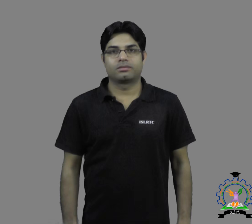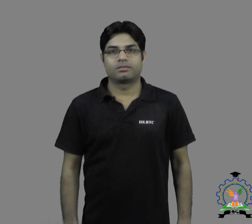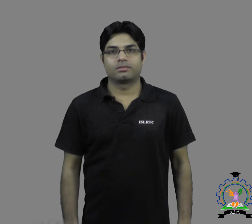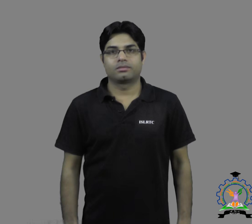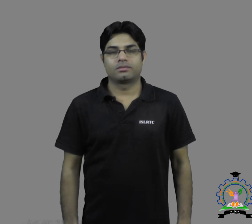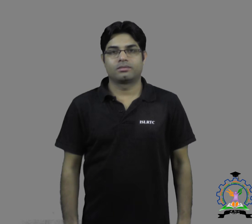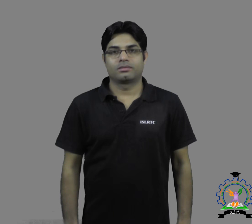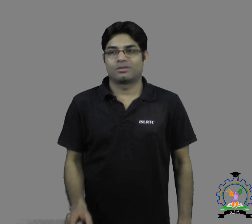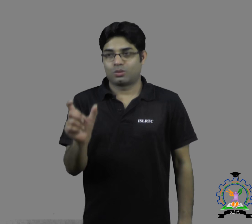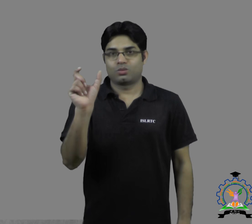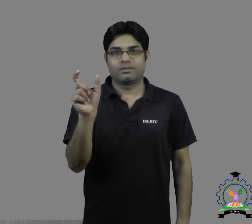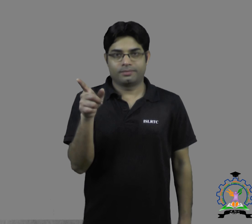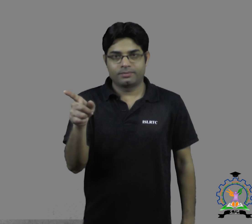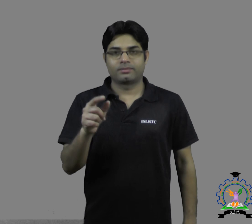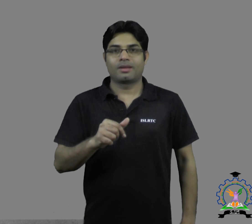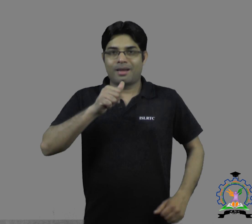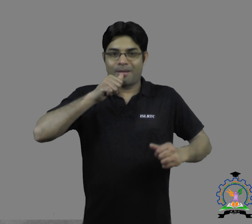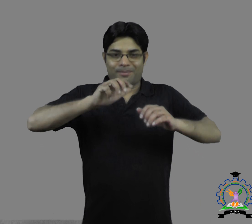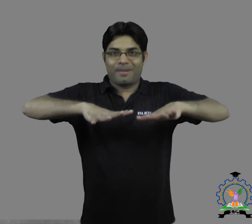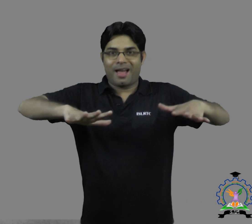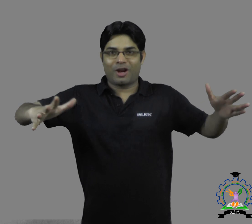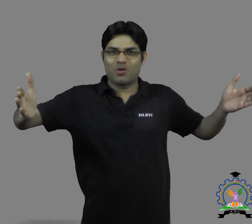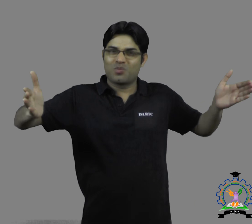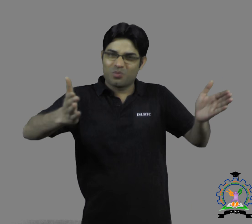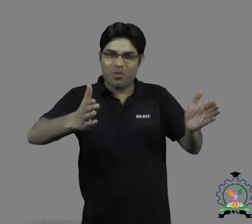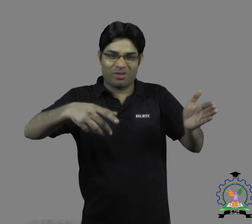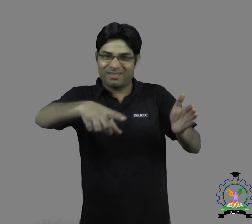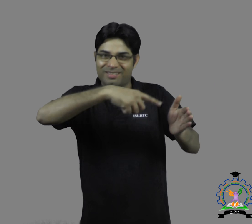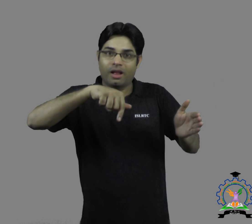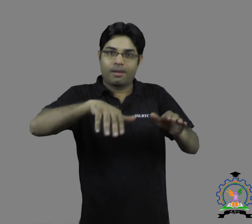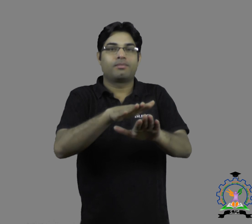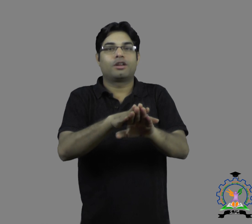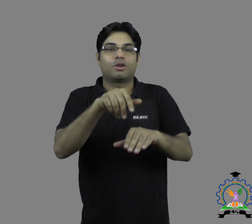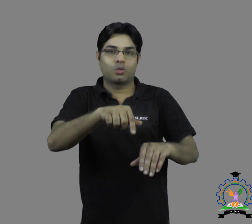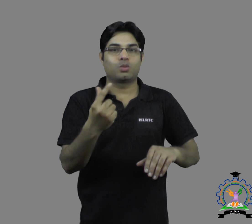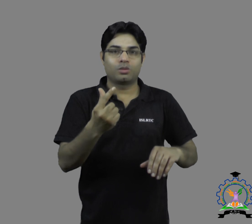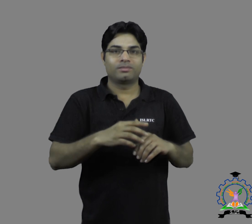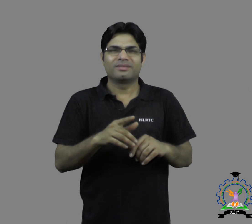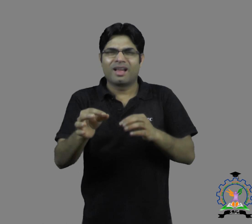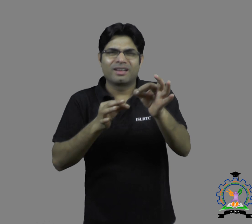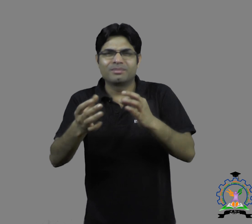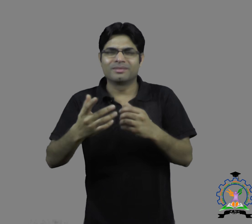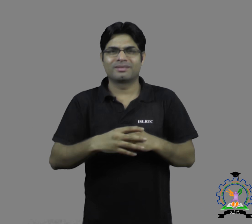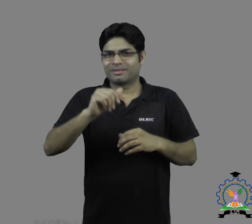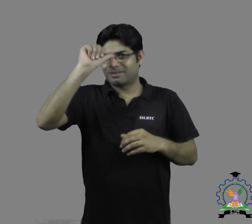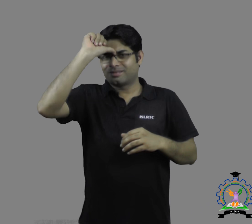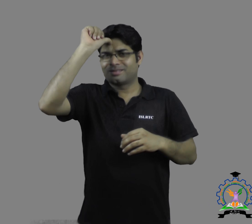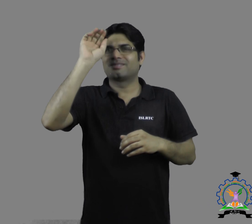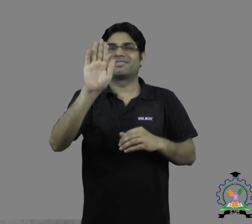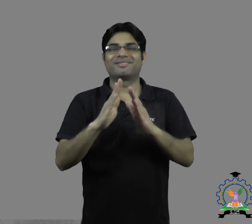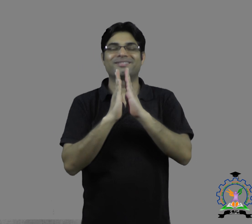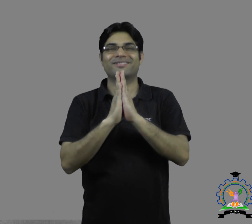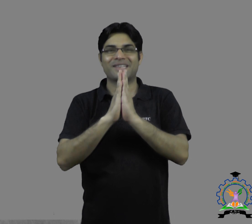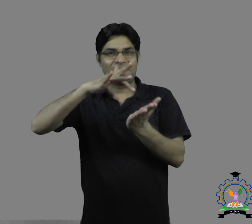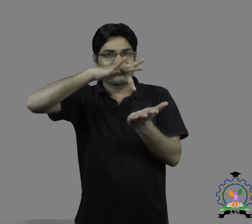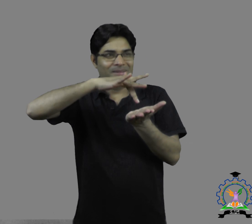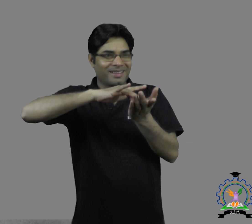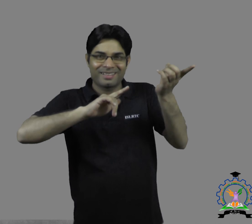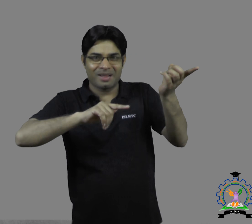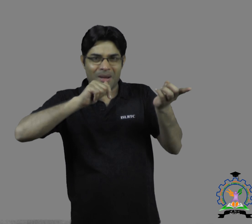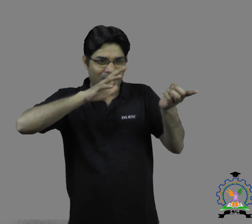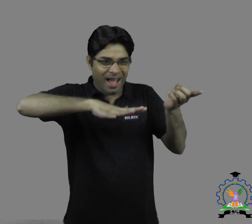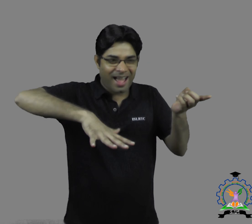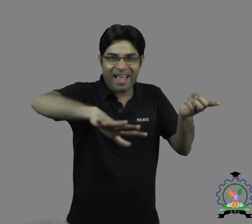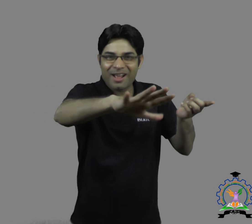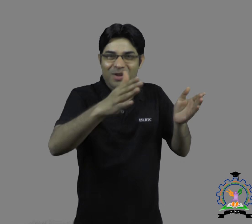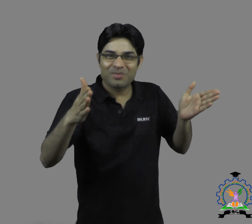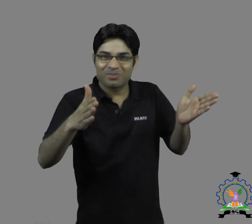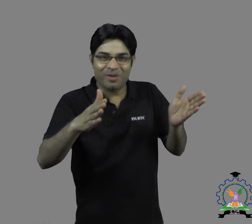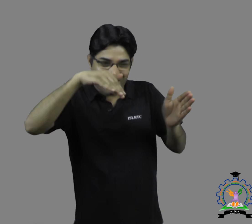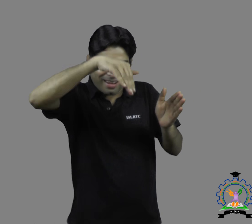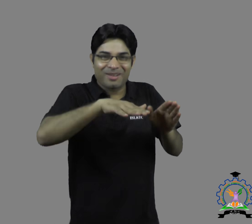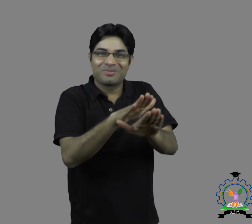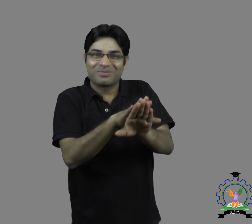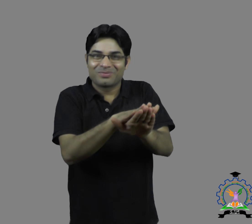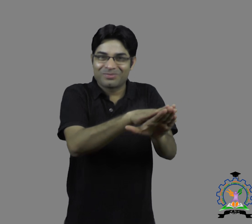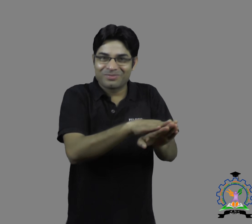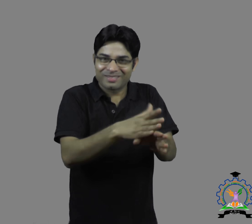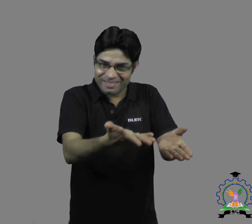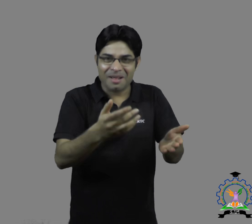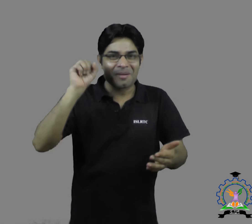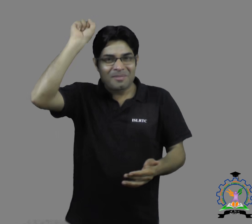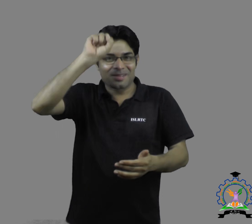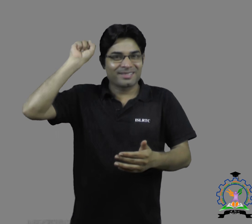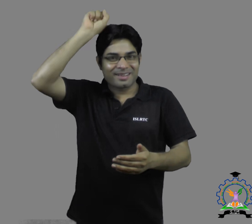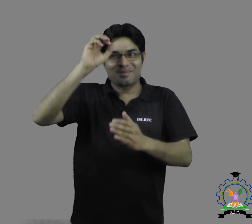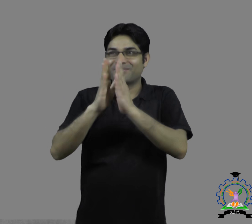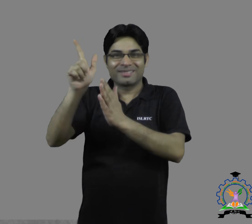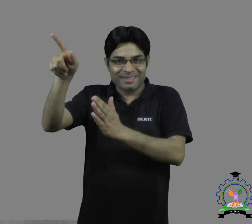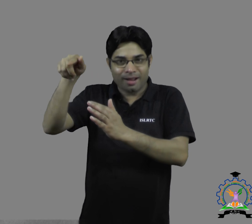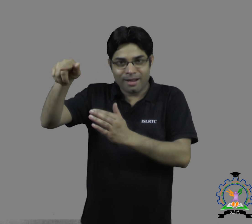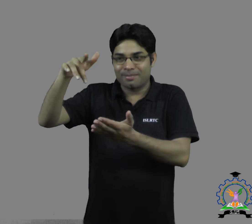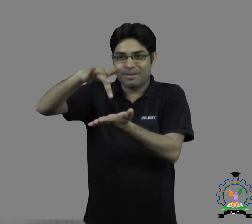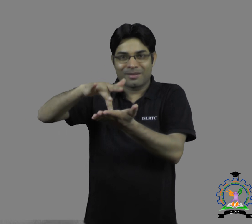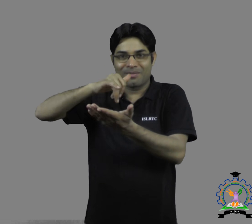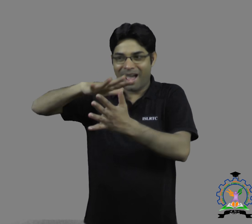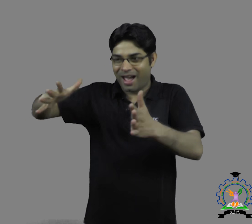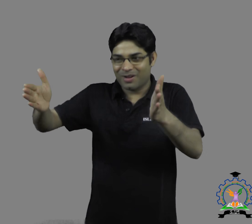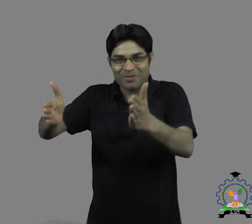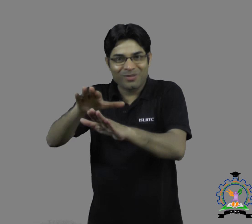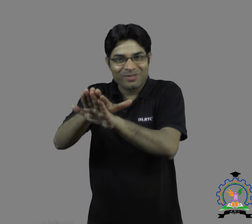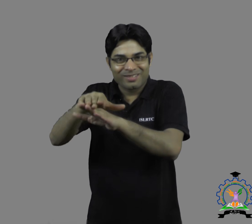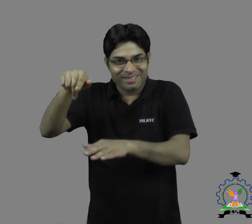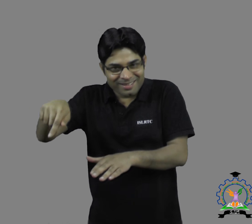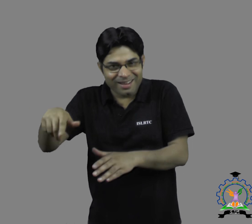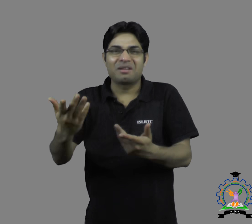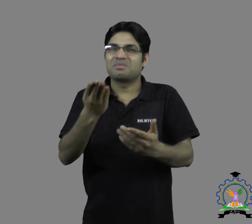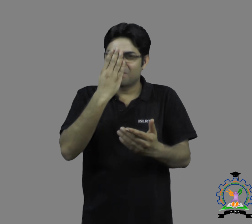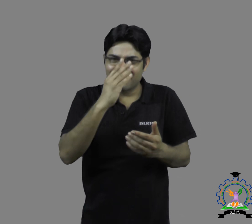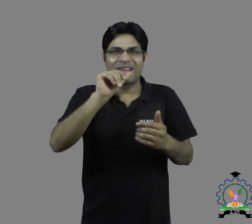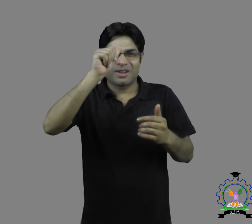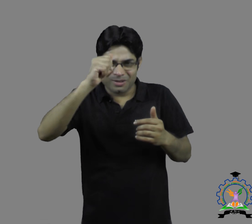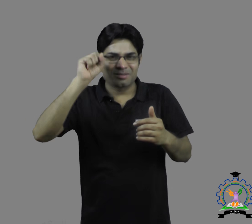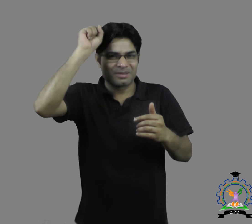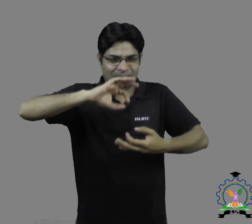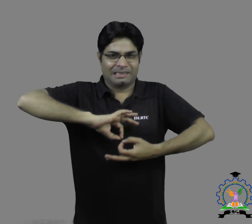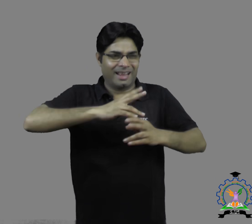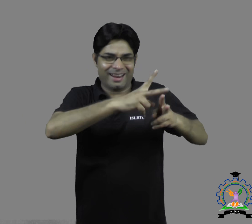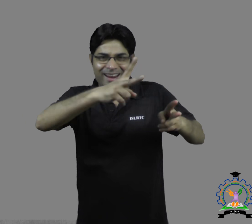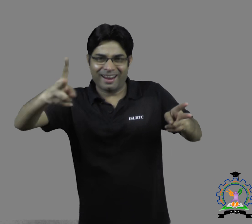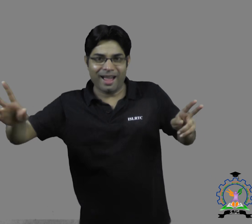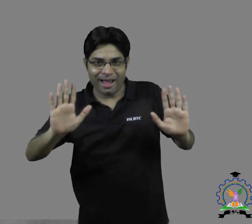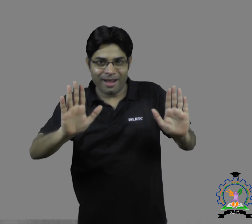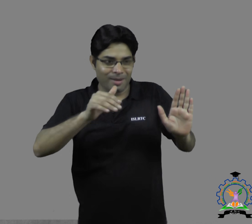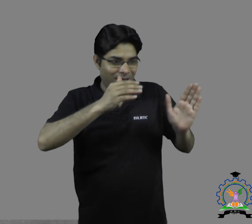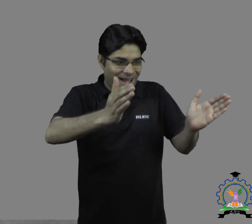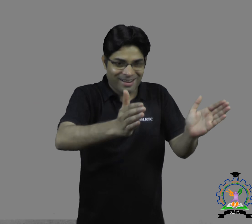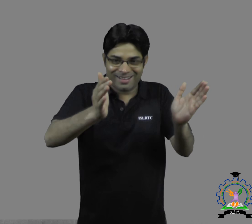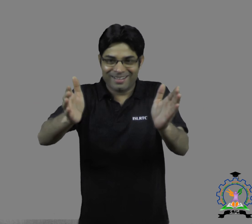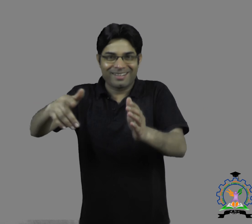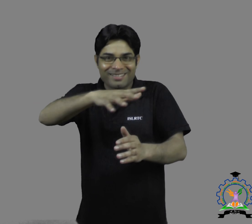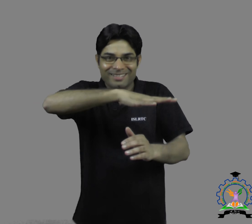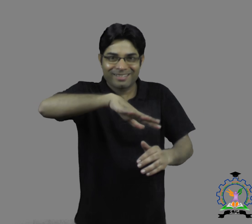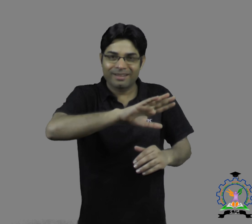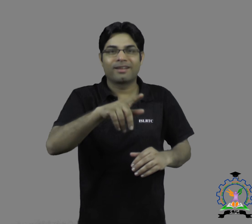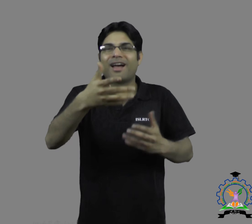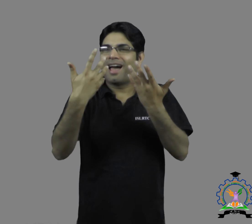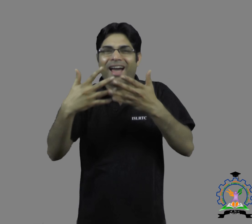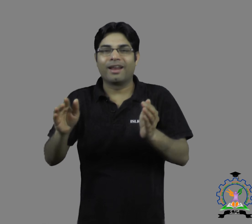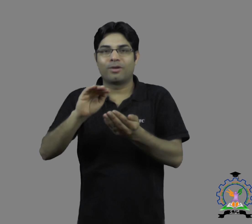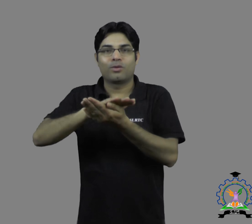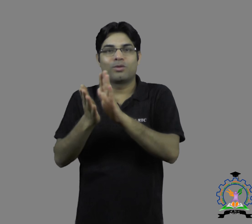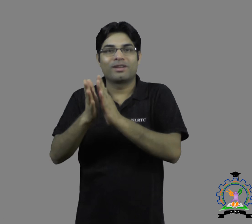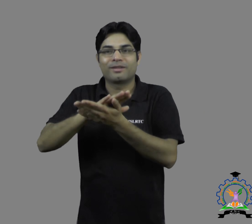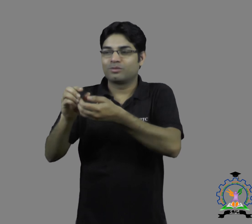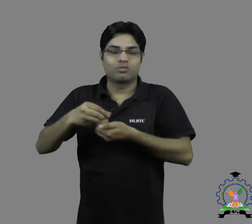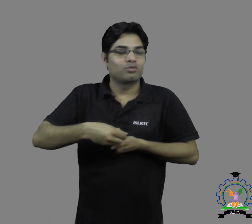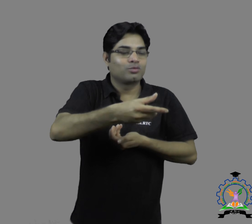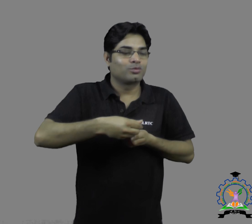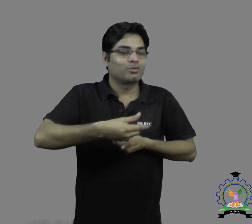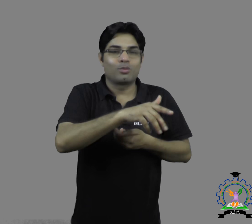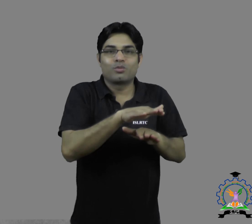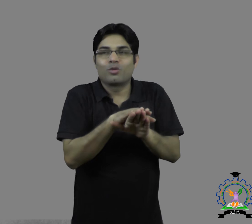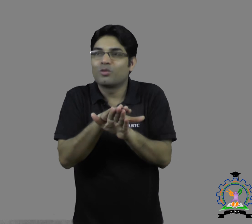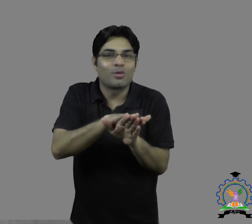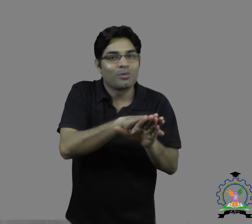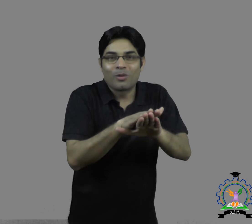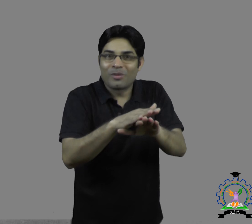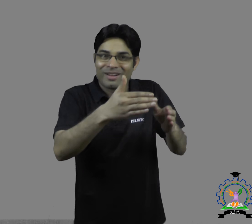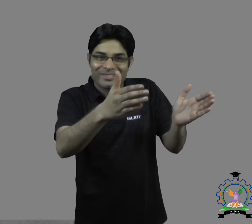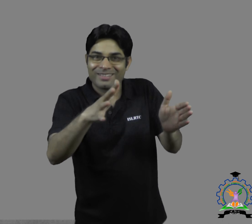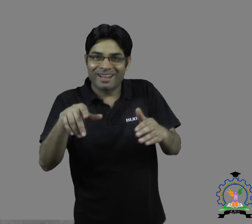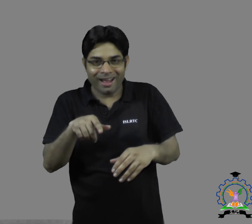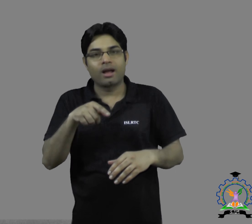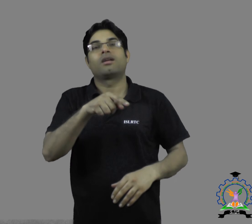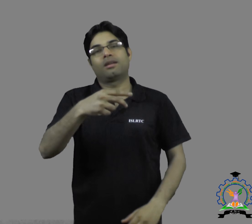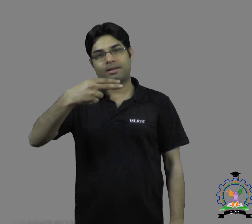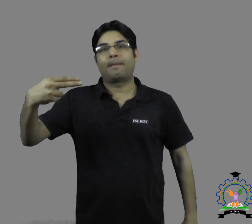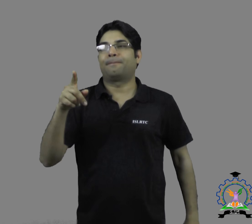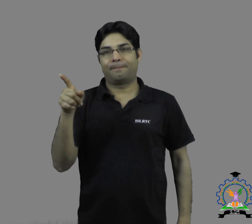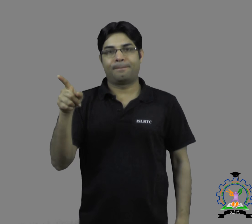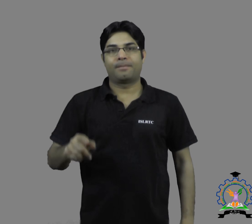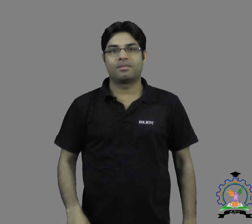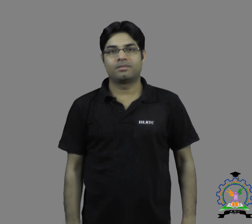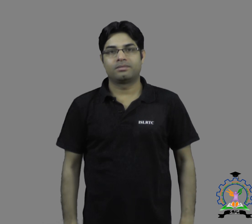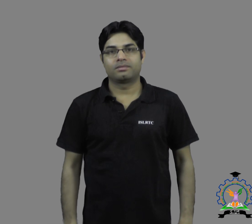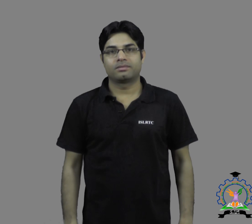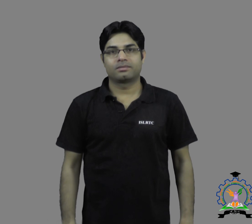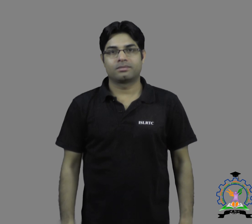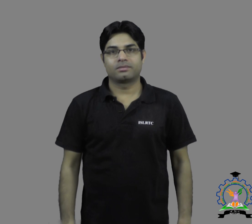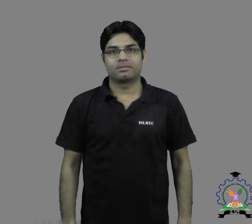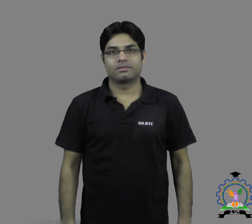Pond Culture